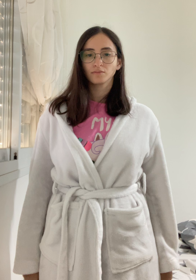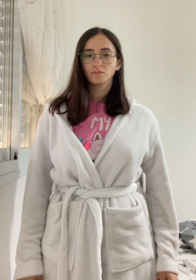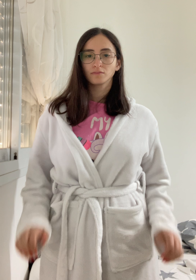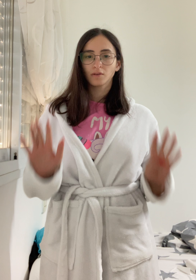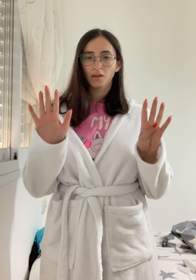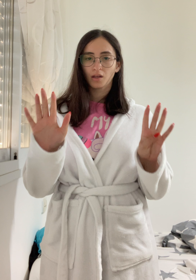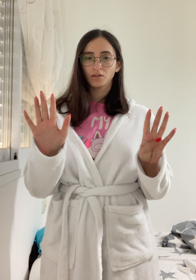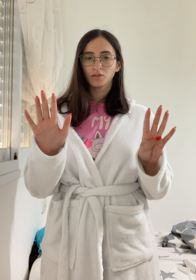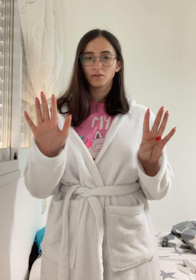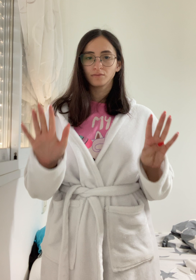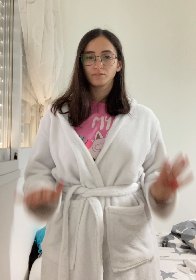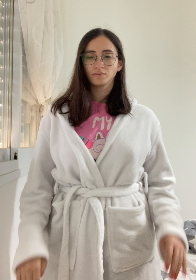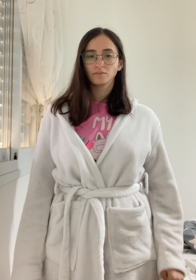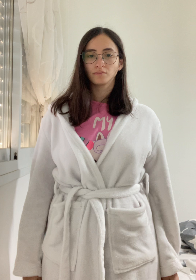תשע